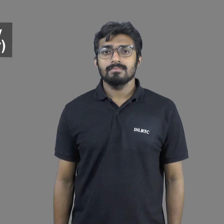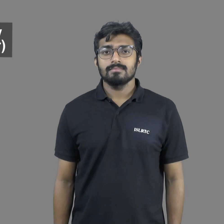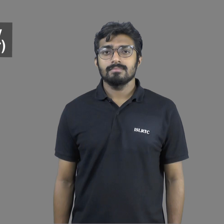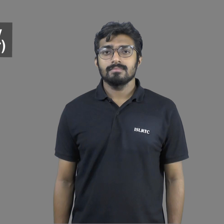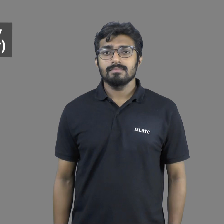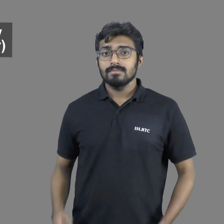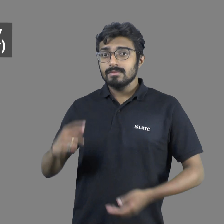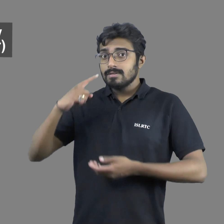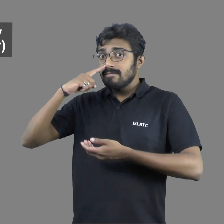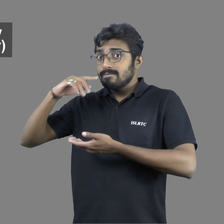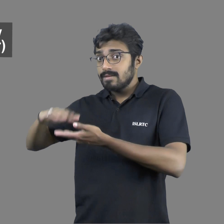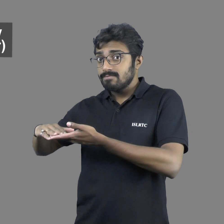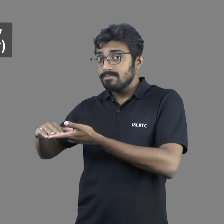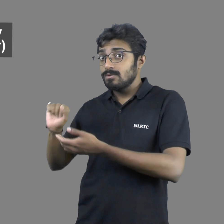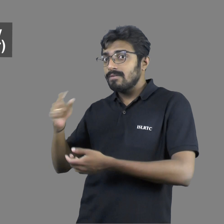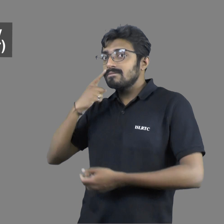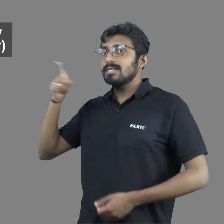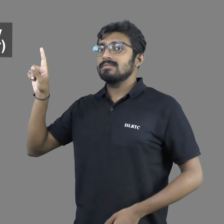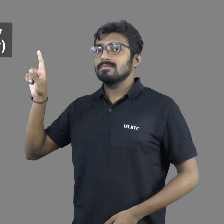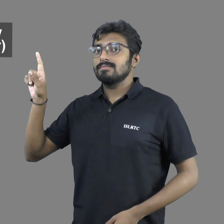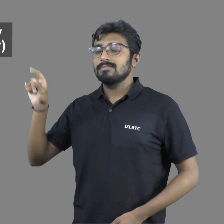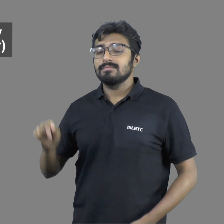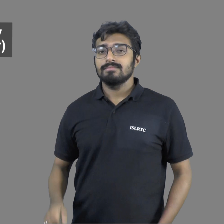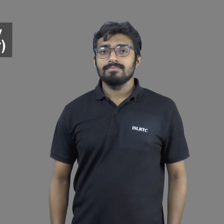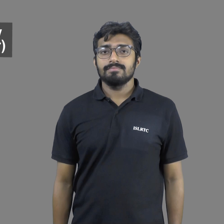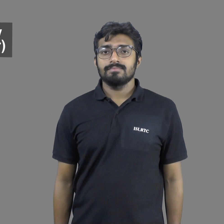Father-In-Law (Wife's Father)